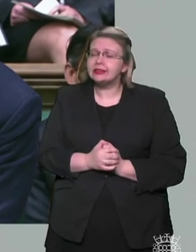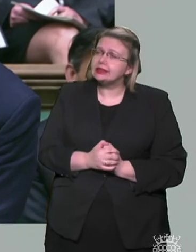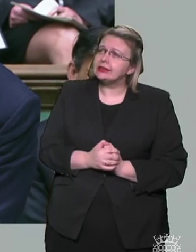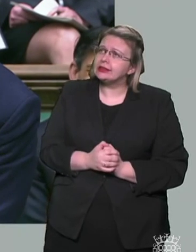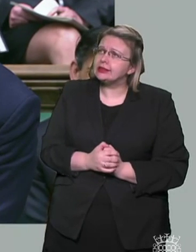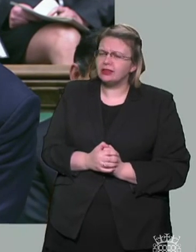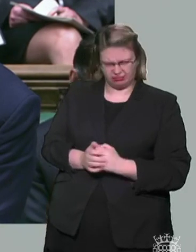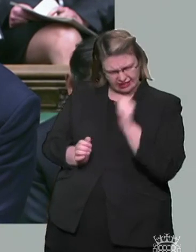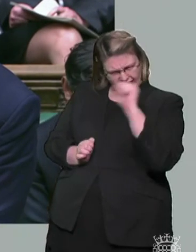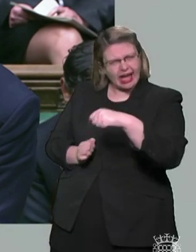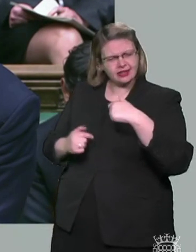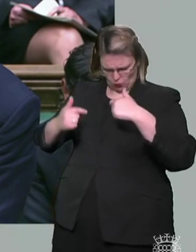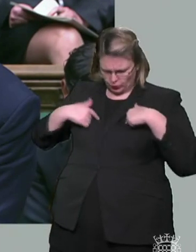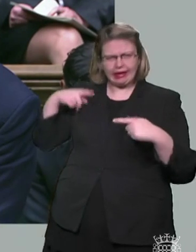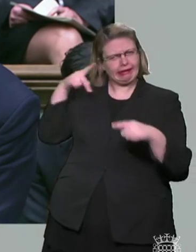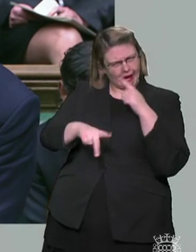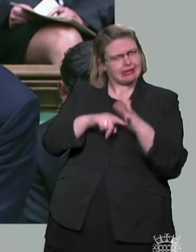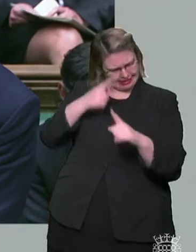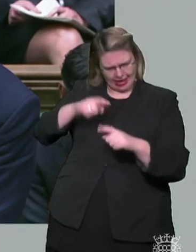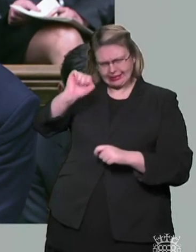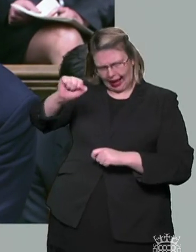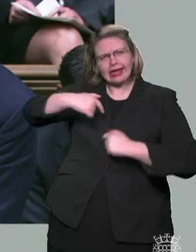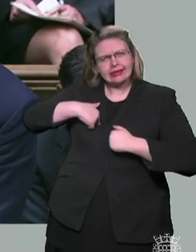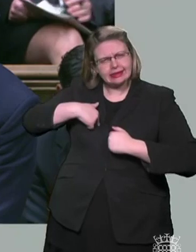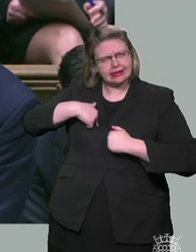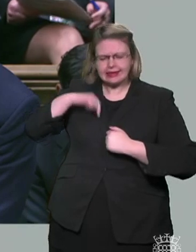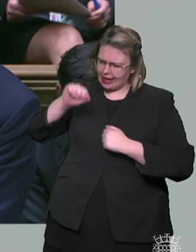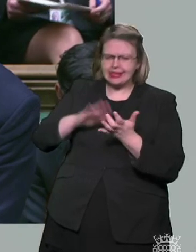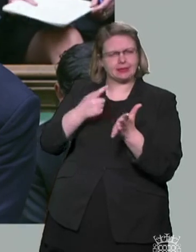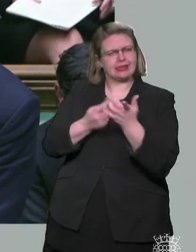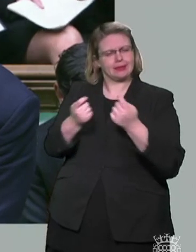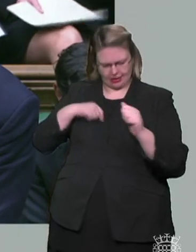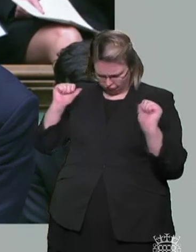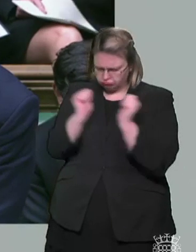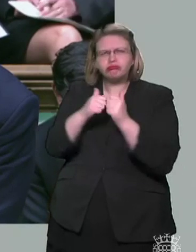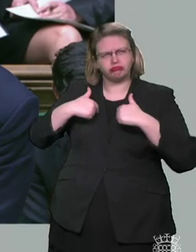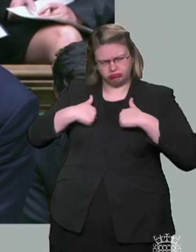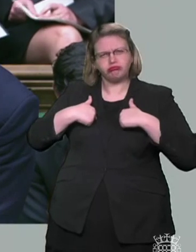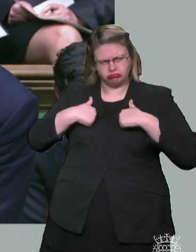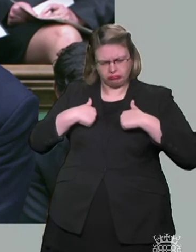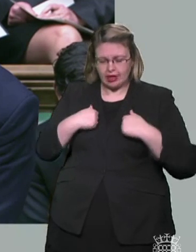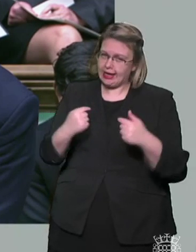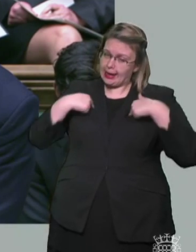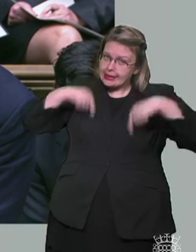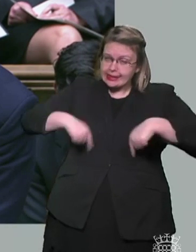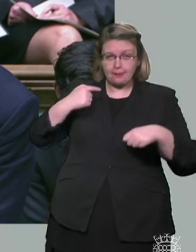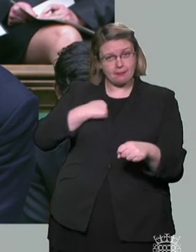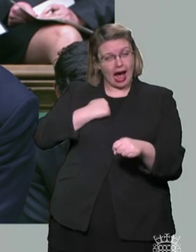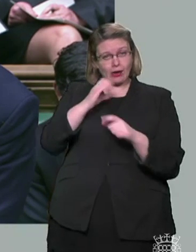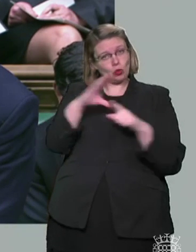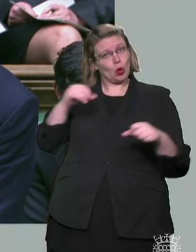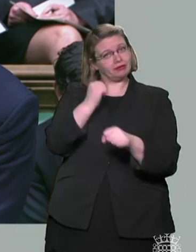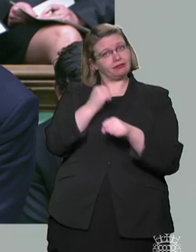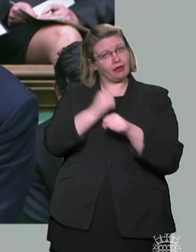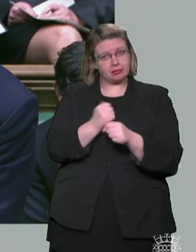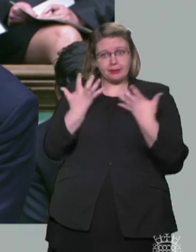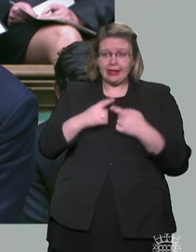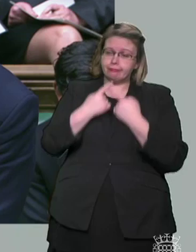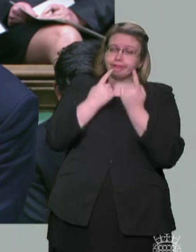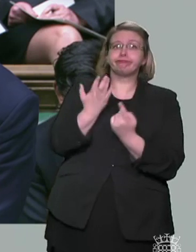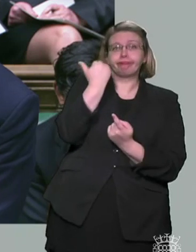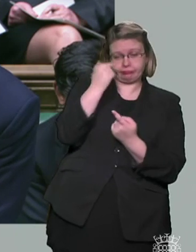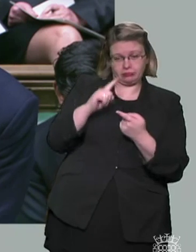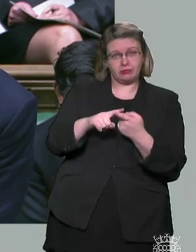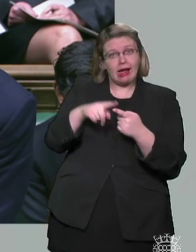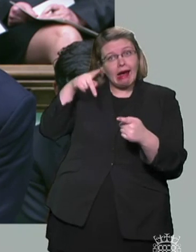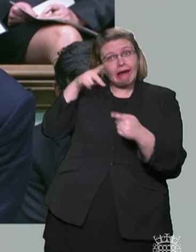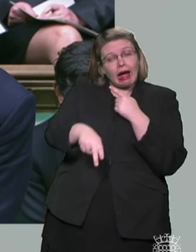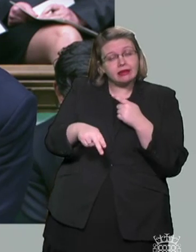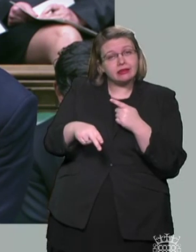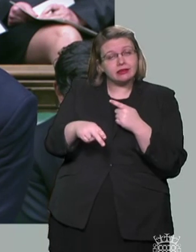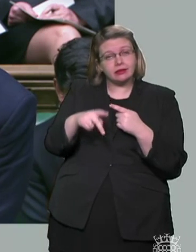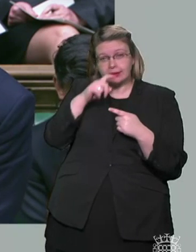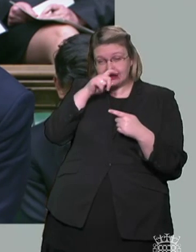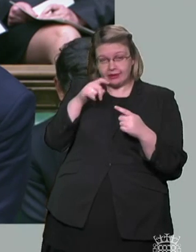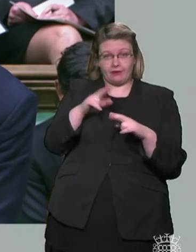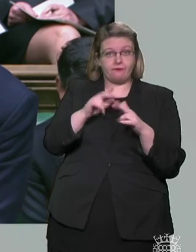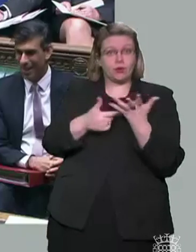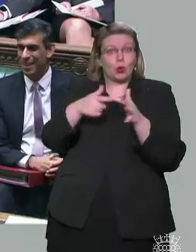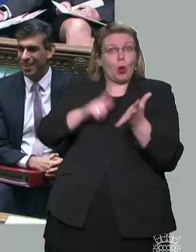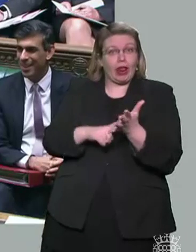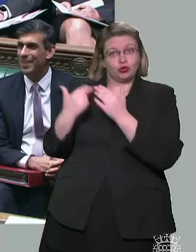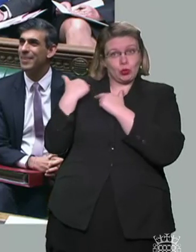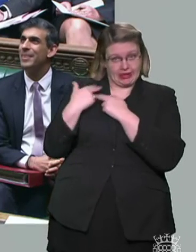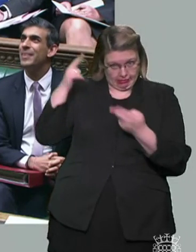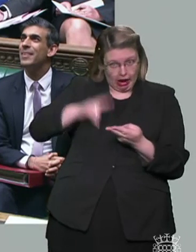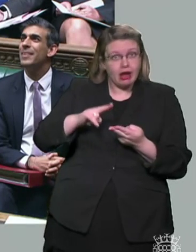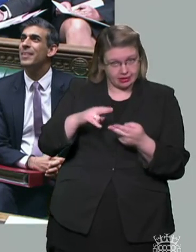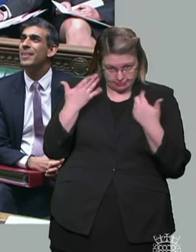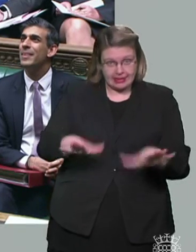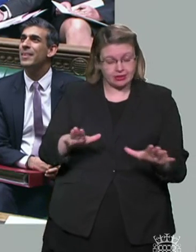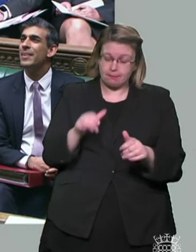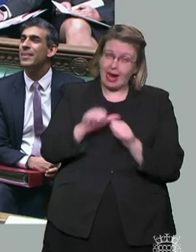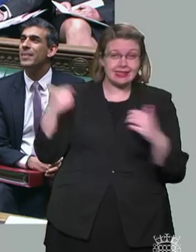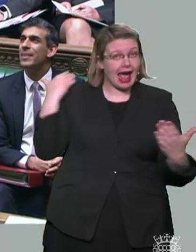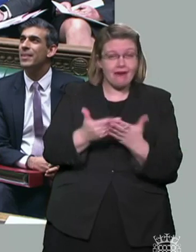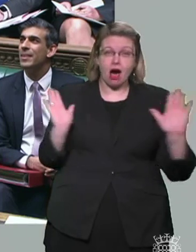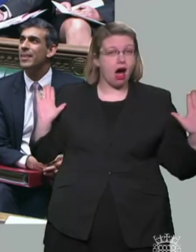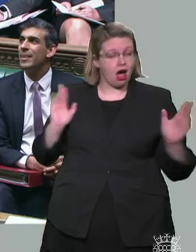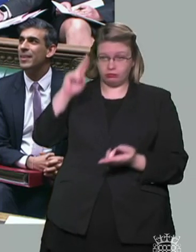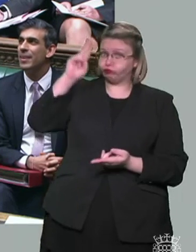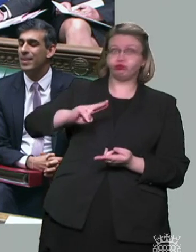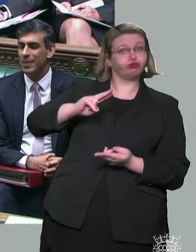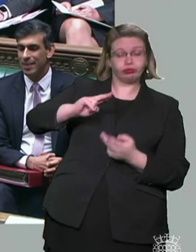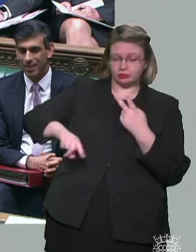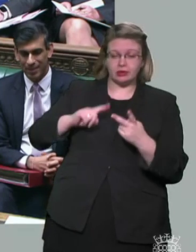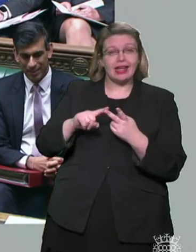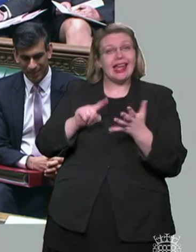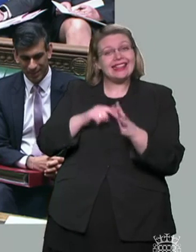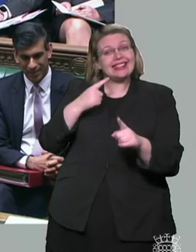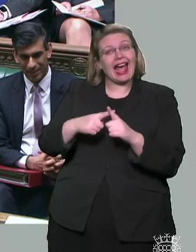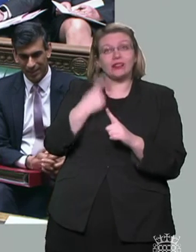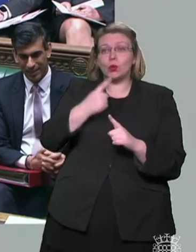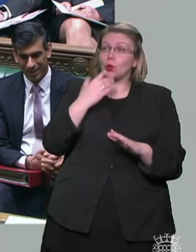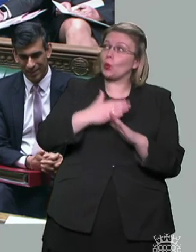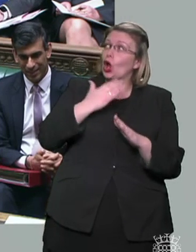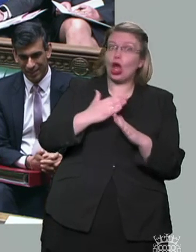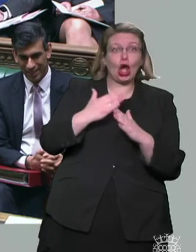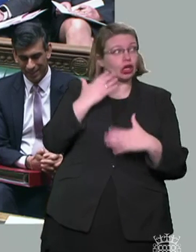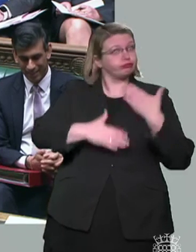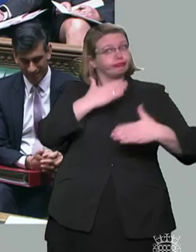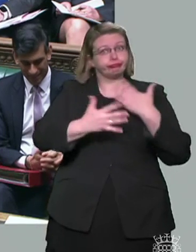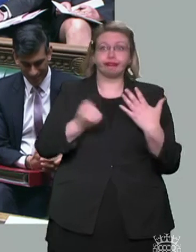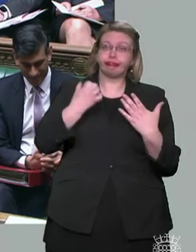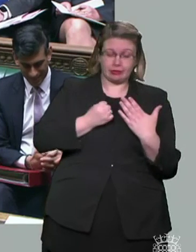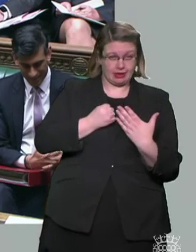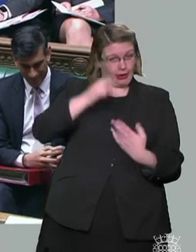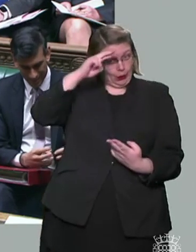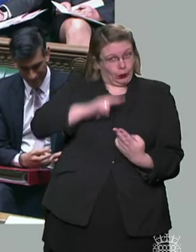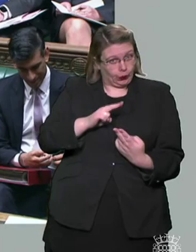Yes, I certainly do, because this Government have just introduced not only the biggest cut in fuel duty ever but the biggest cut in tax for working people in the last 10 years.